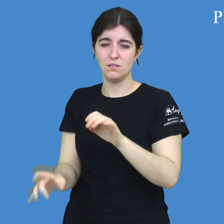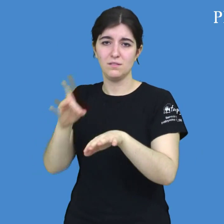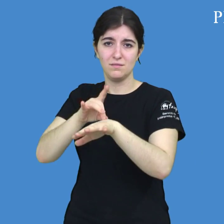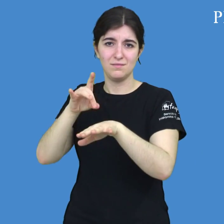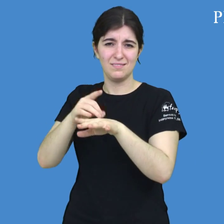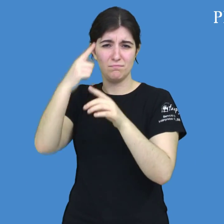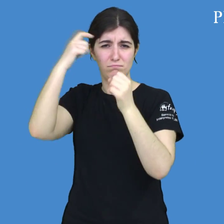enfermo